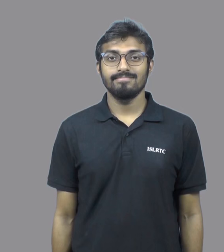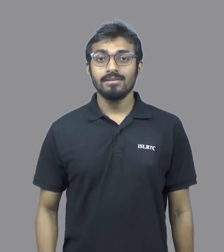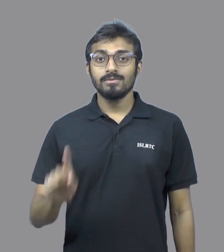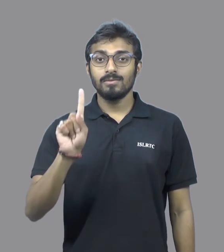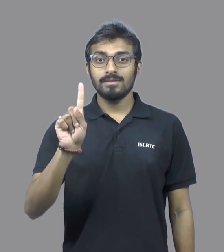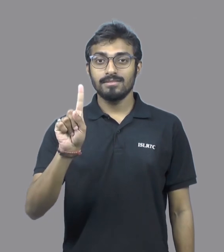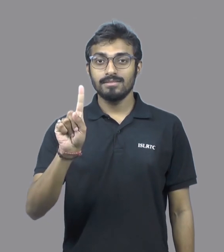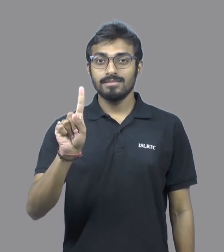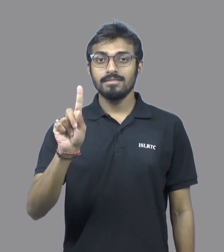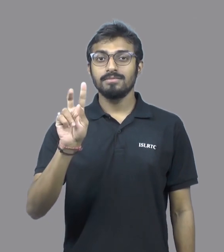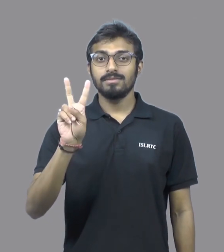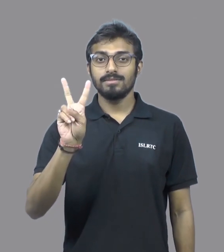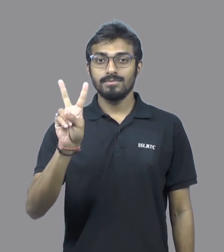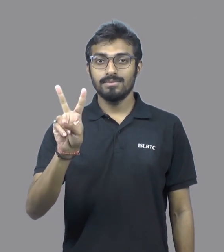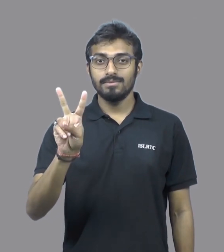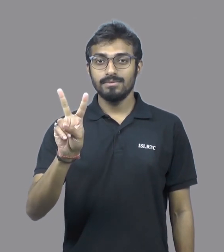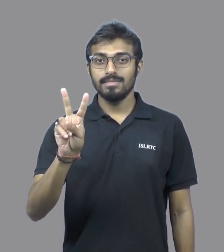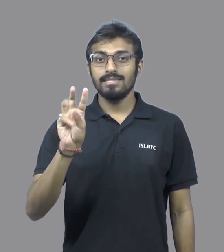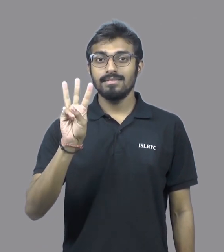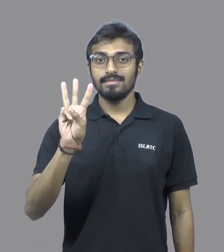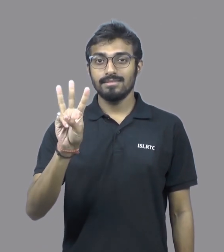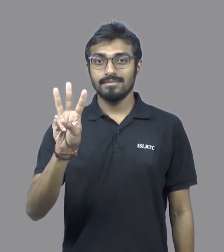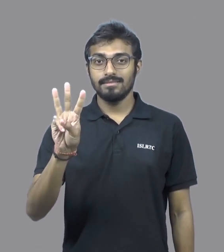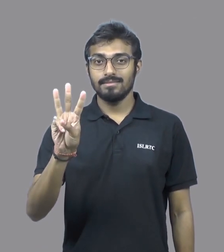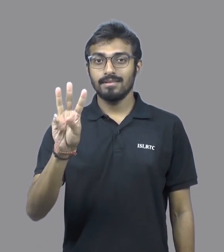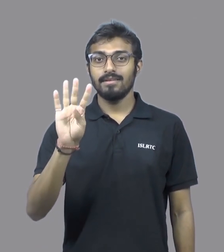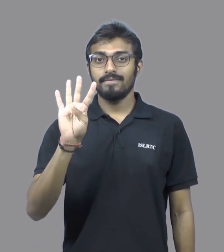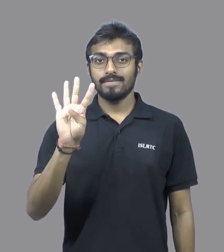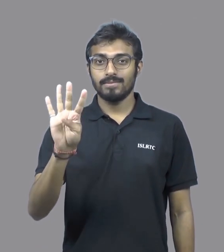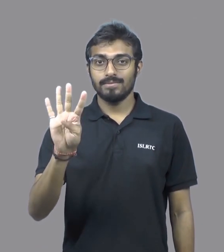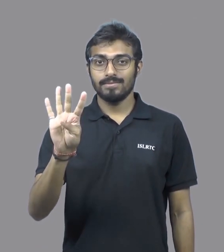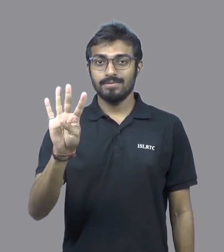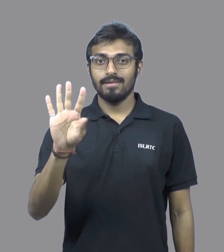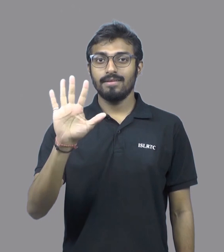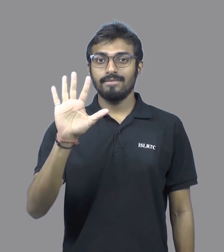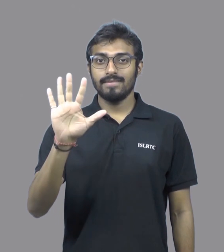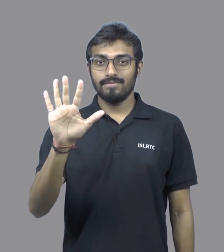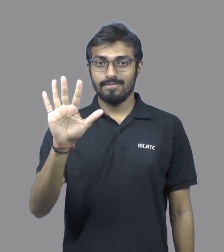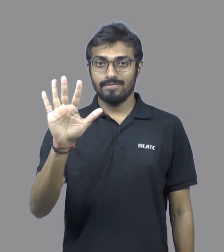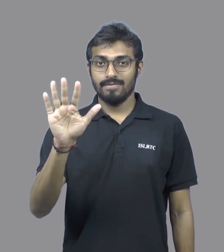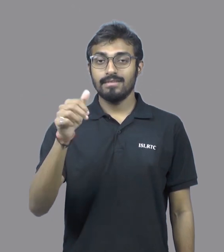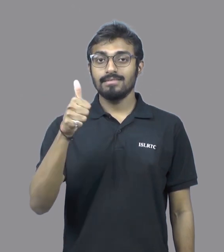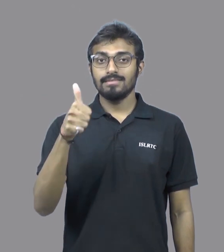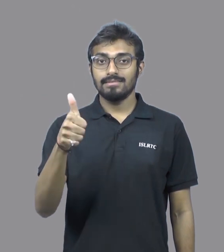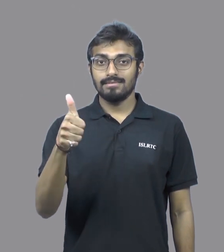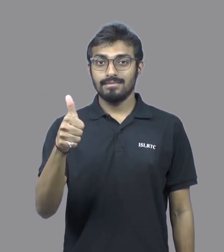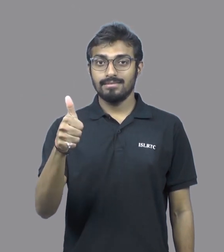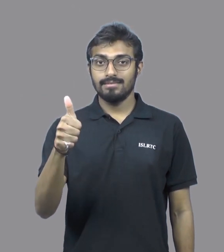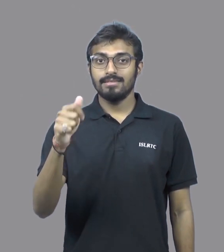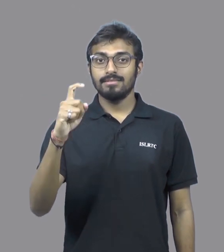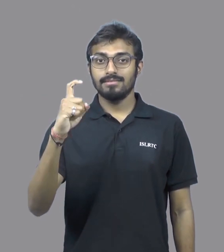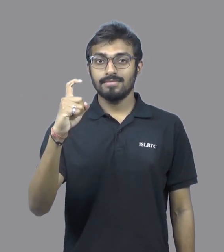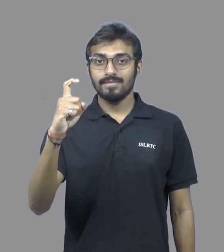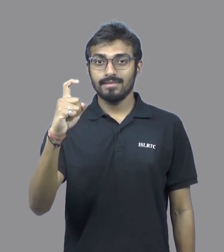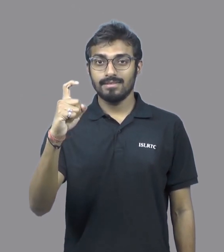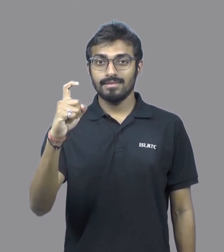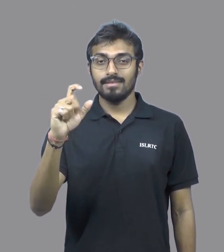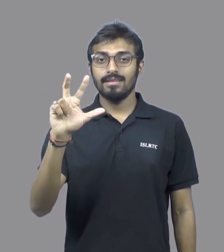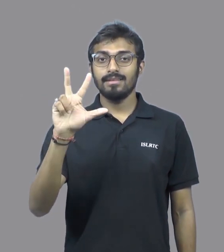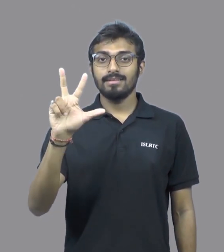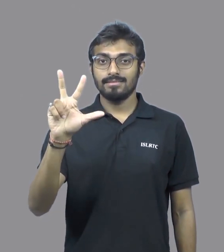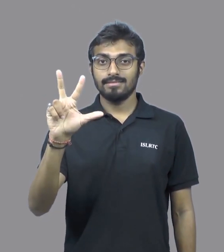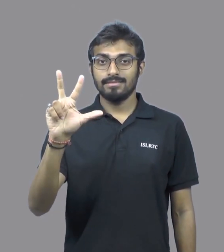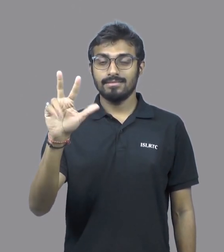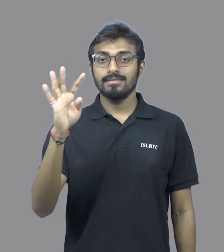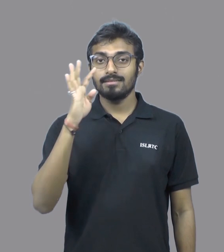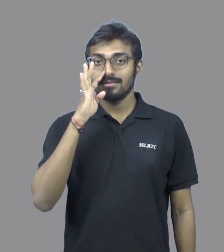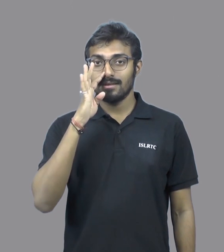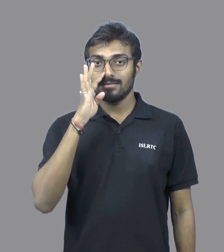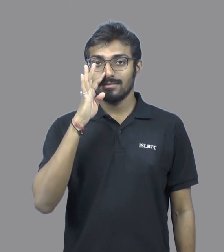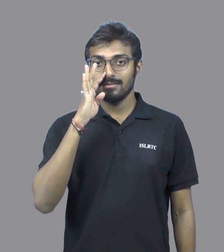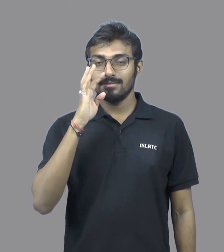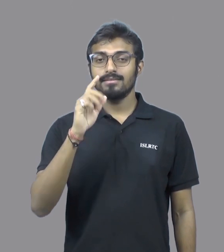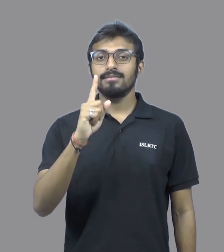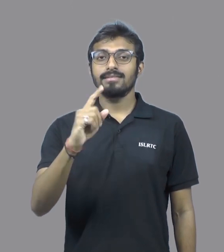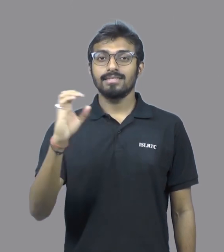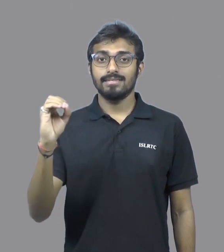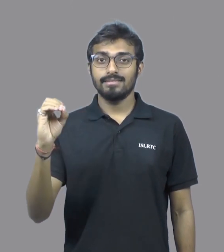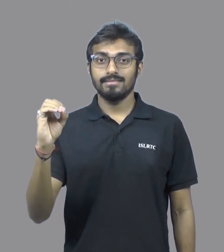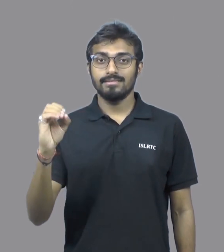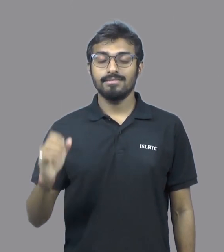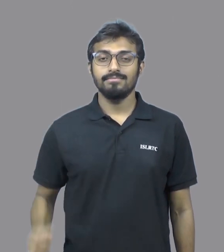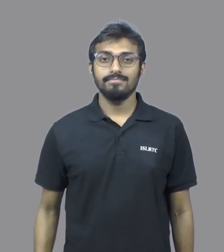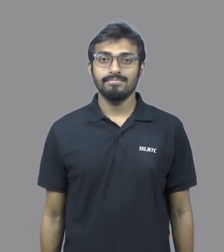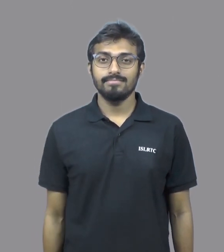Numbers (Mumbai Maharashtra)